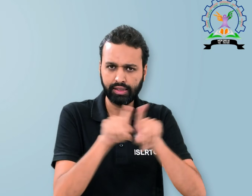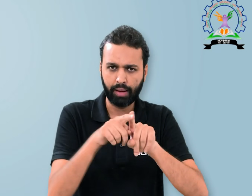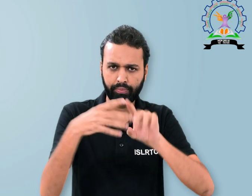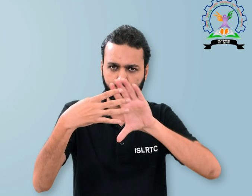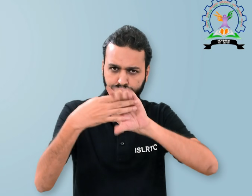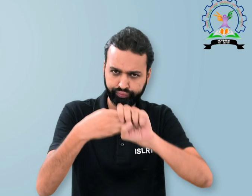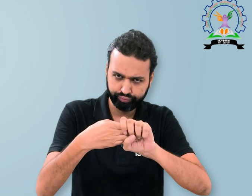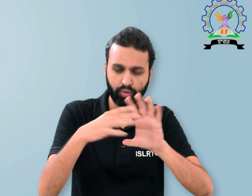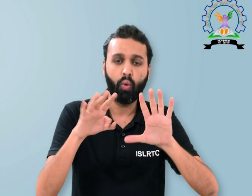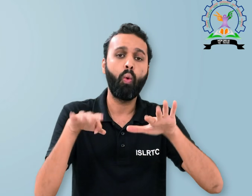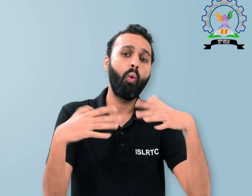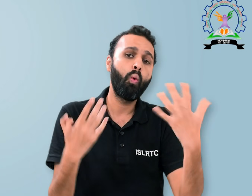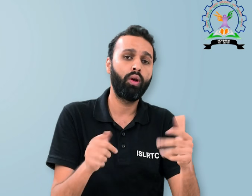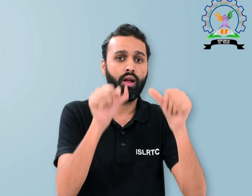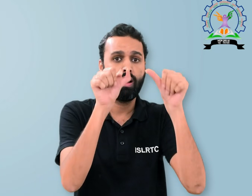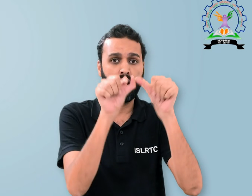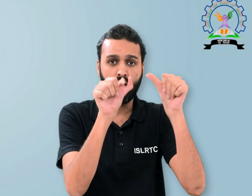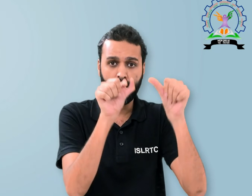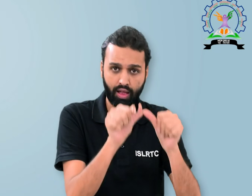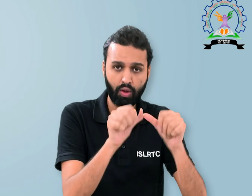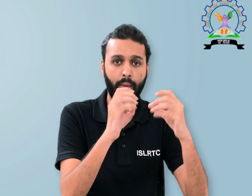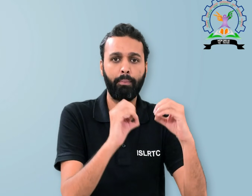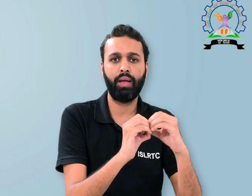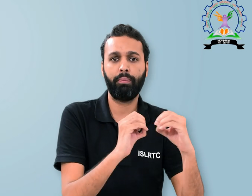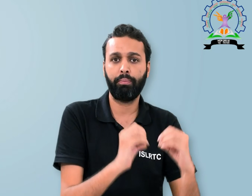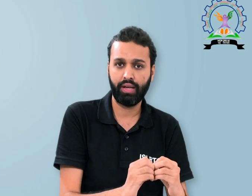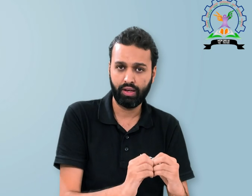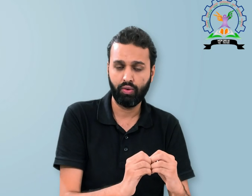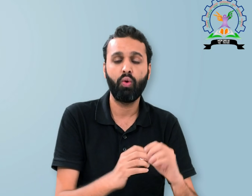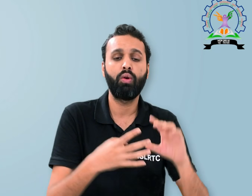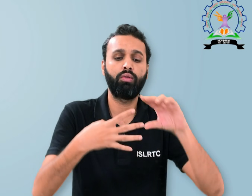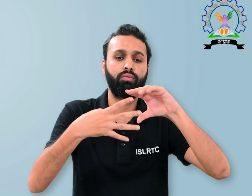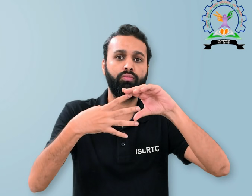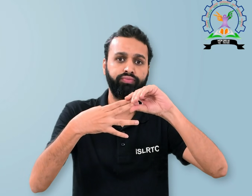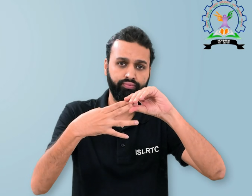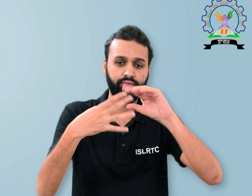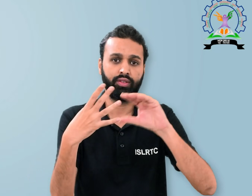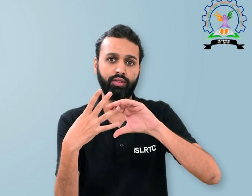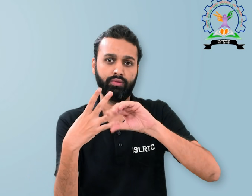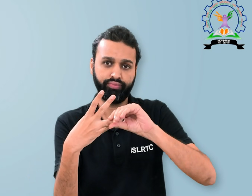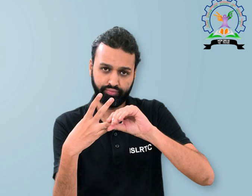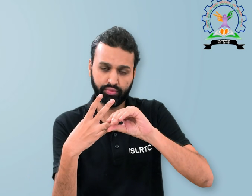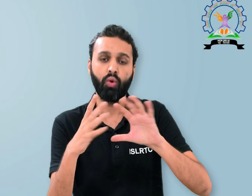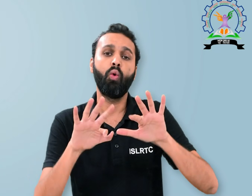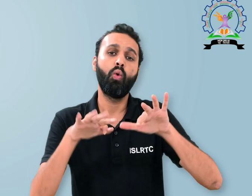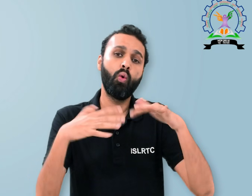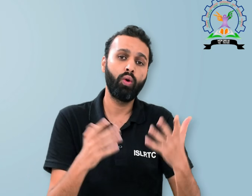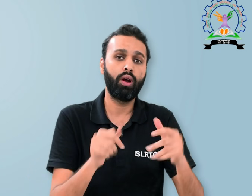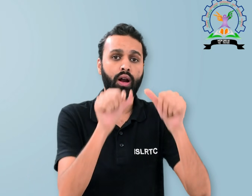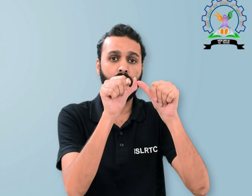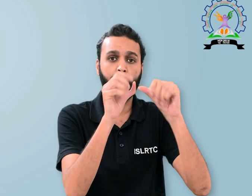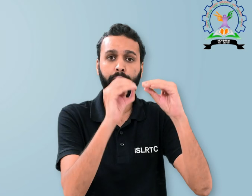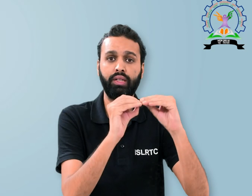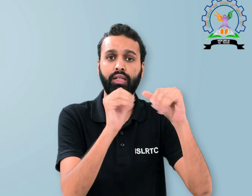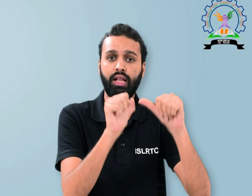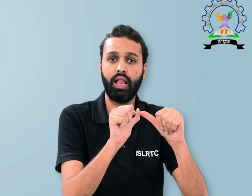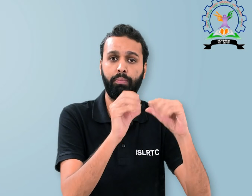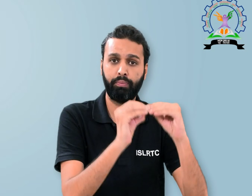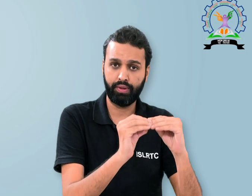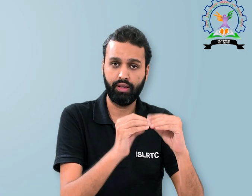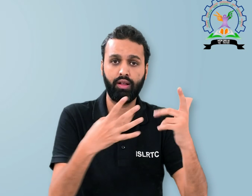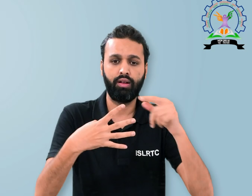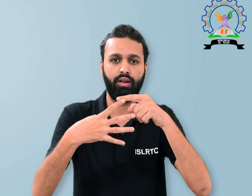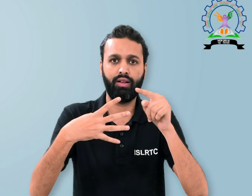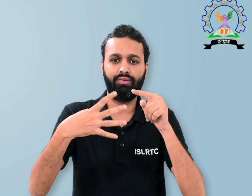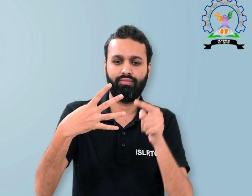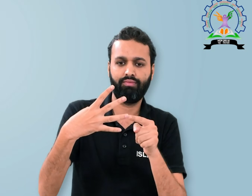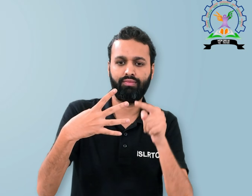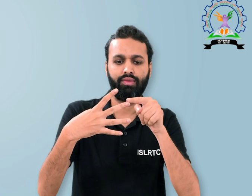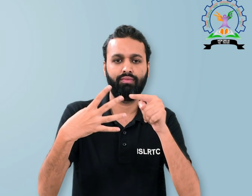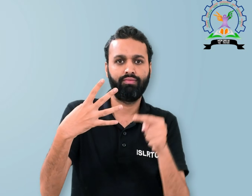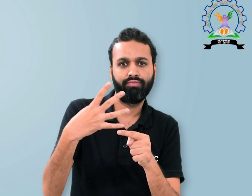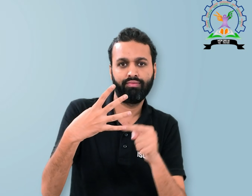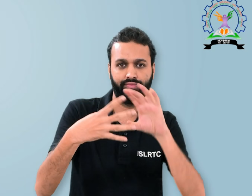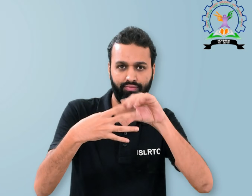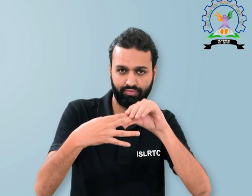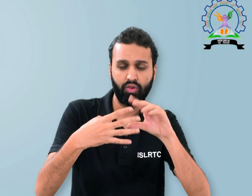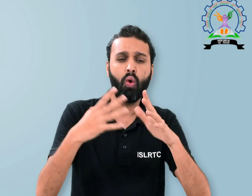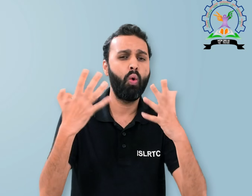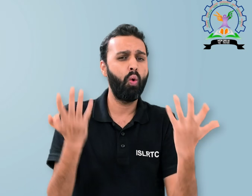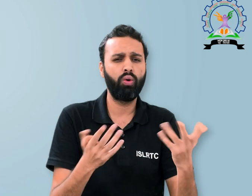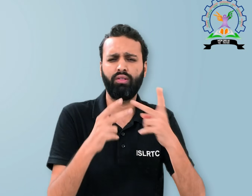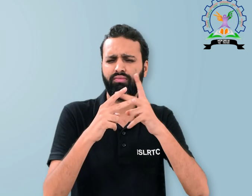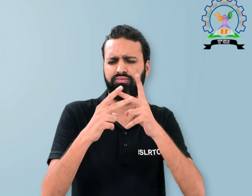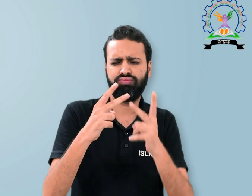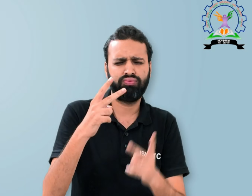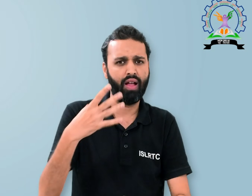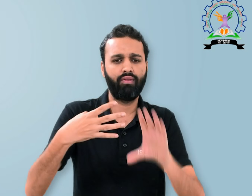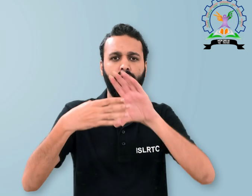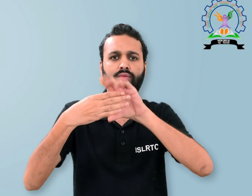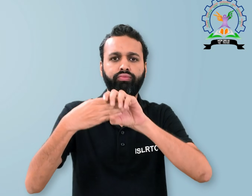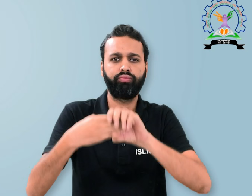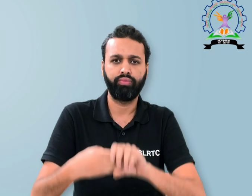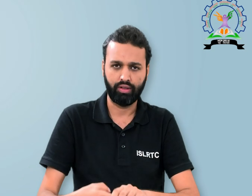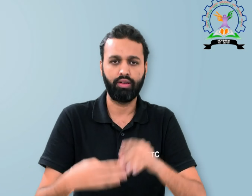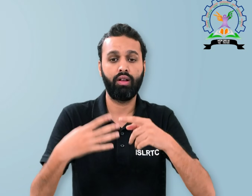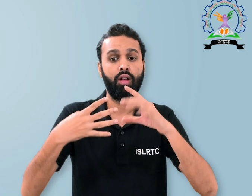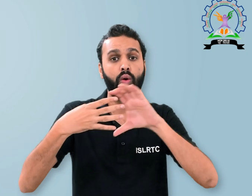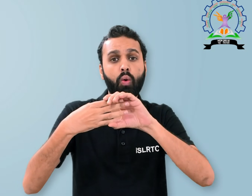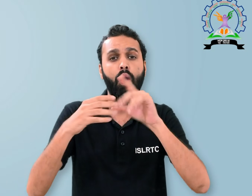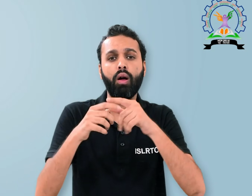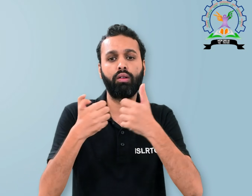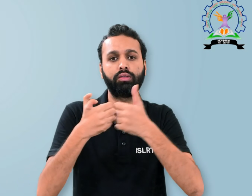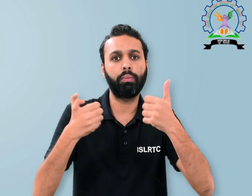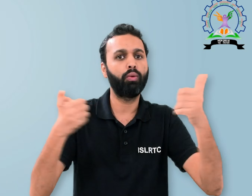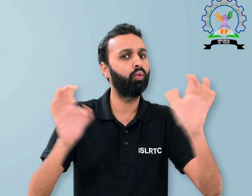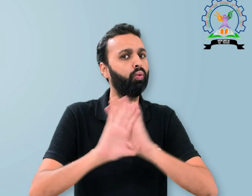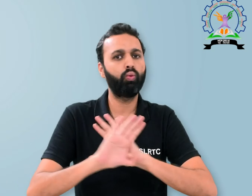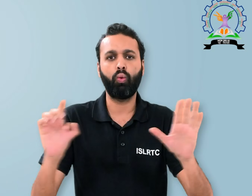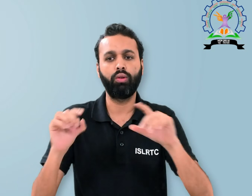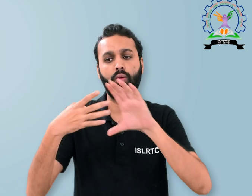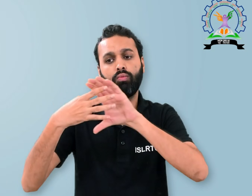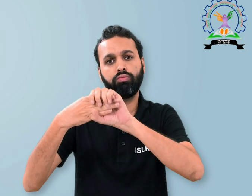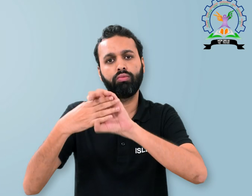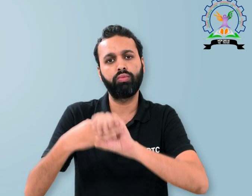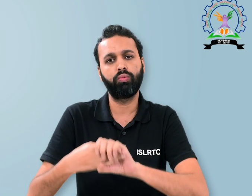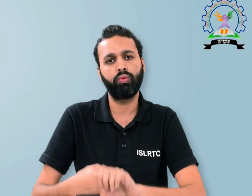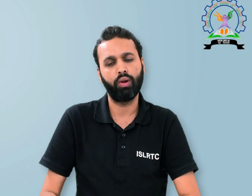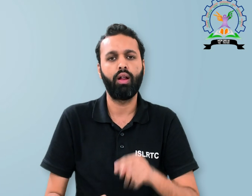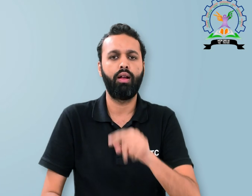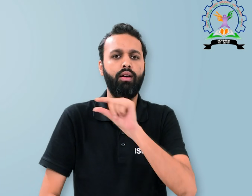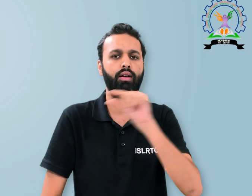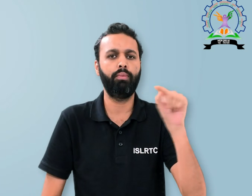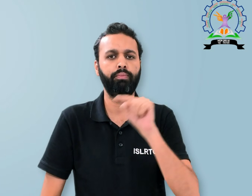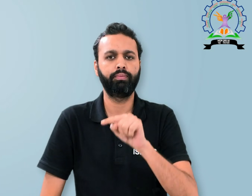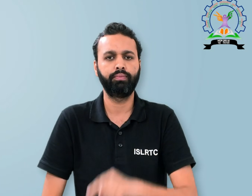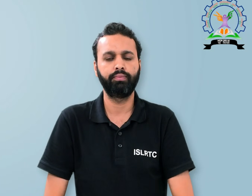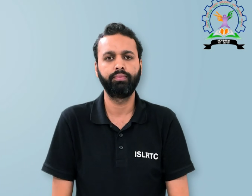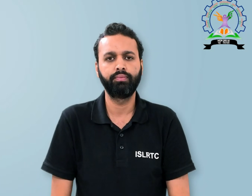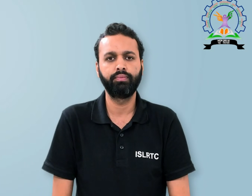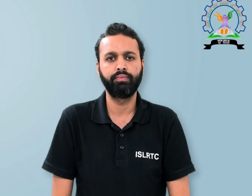Quatrains usually use some form of rhyme scheme, especially the following forms: AAAA, AABB, ABAB, and ABBA